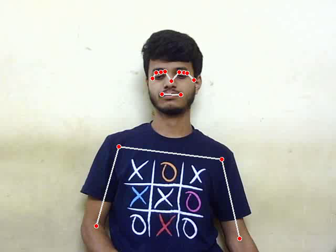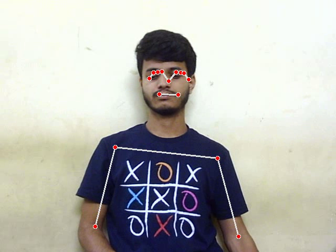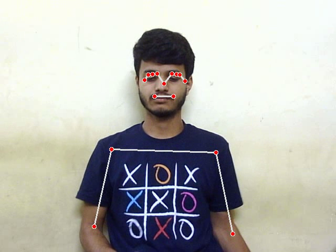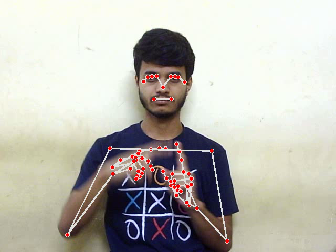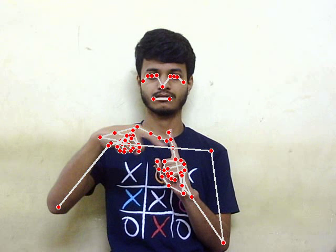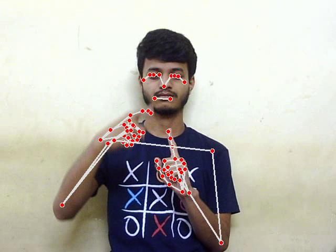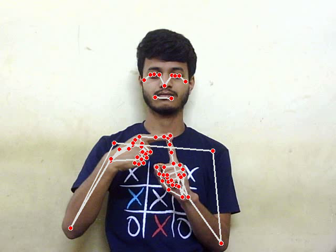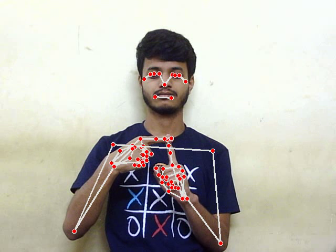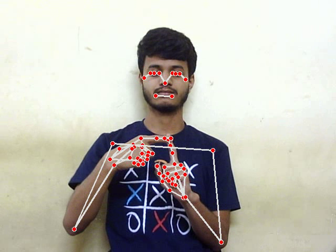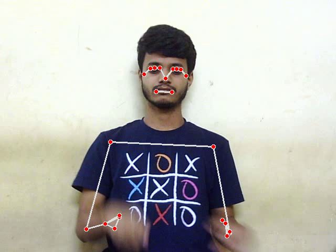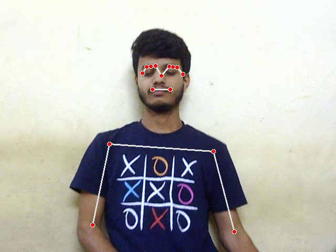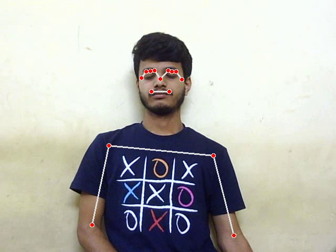when